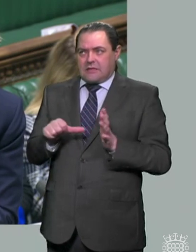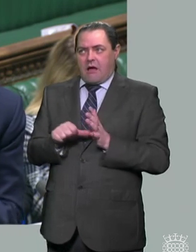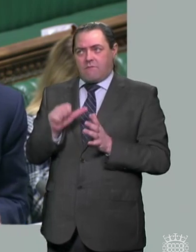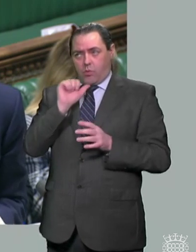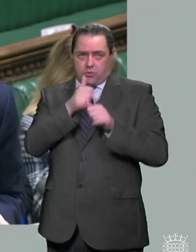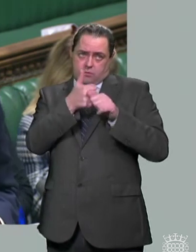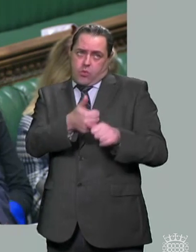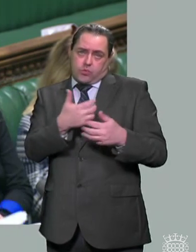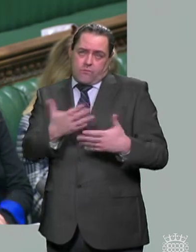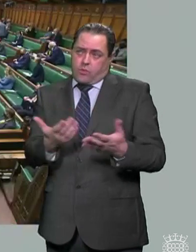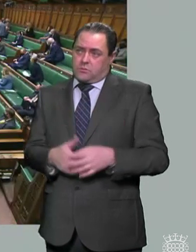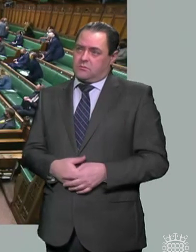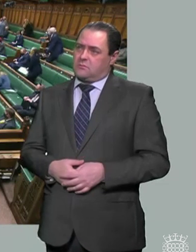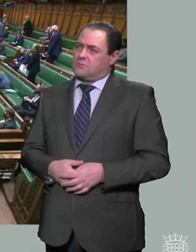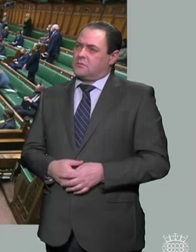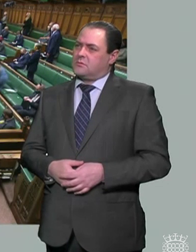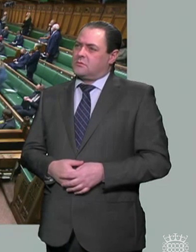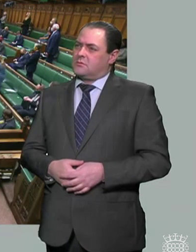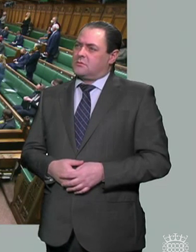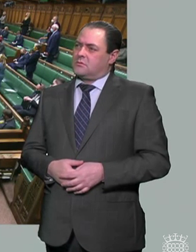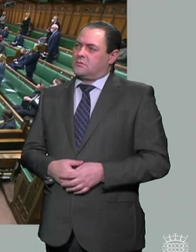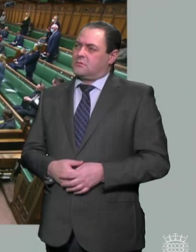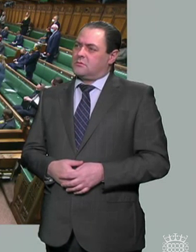They will get all the support that they need.